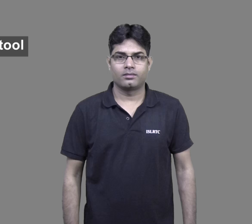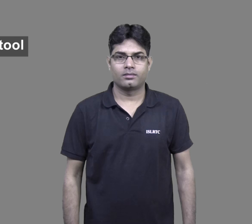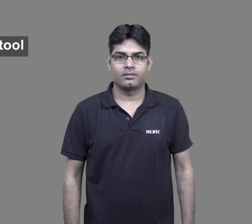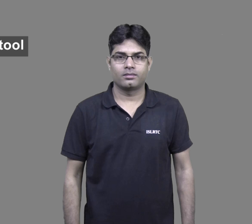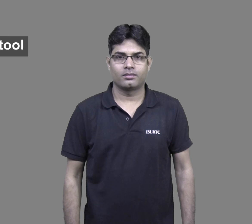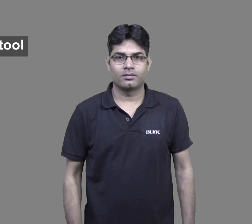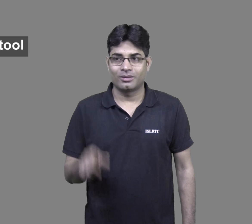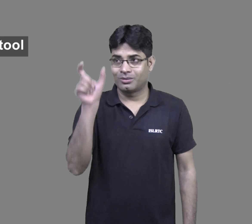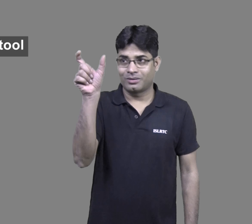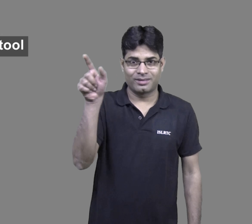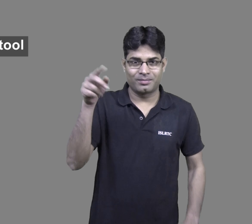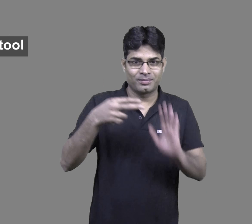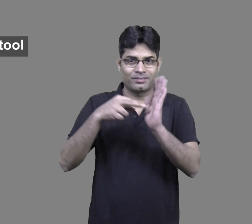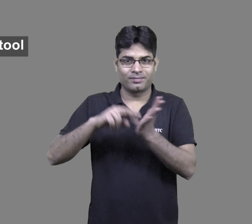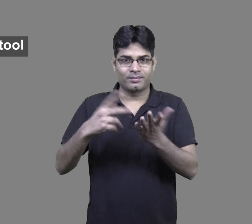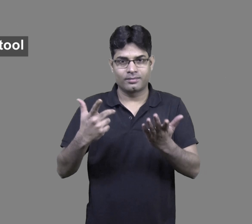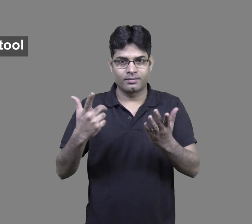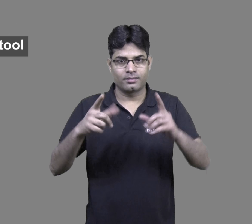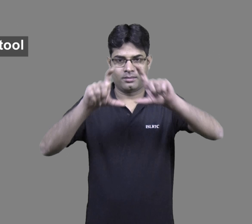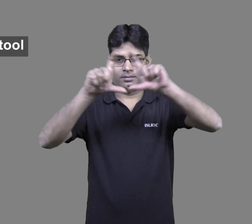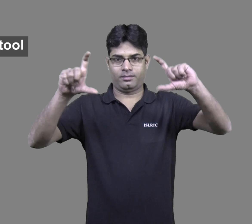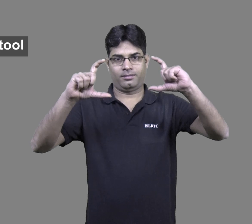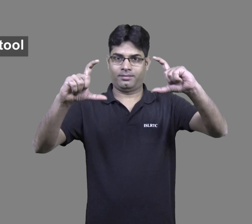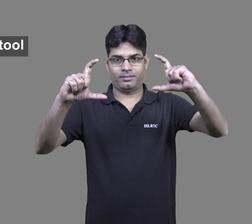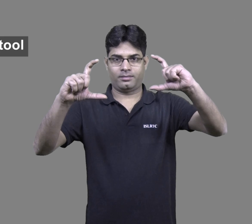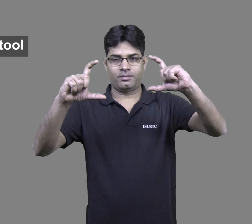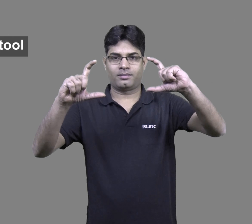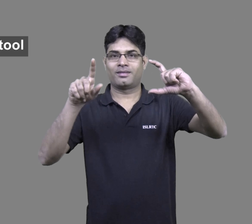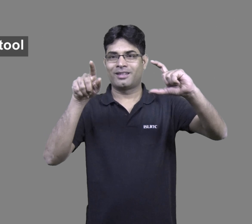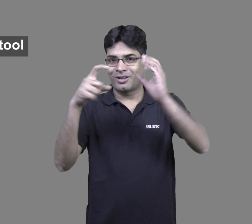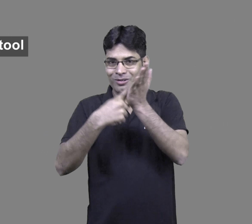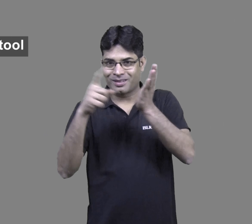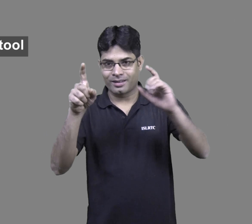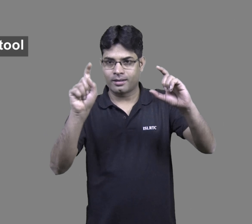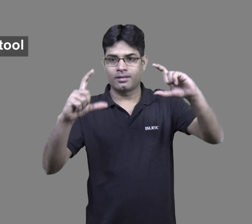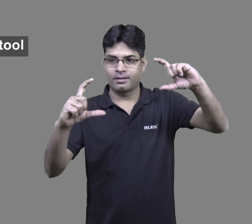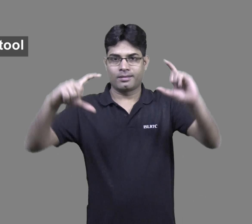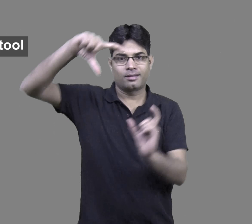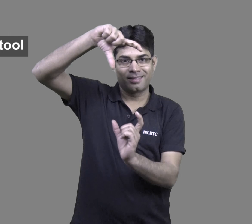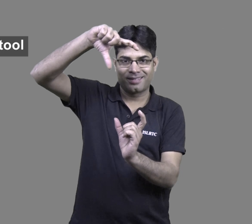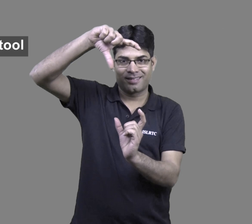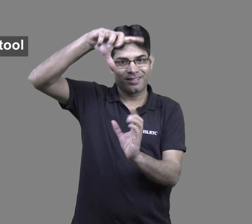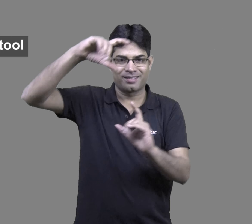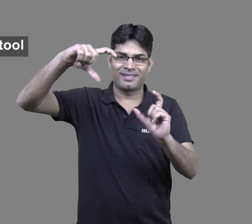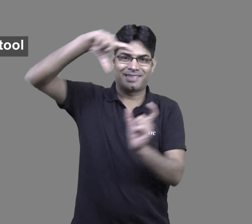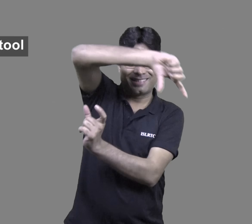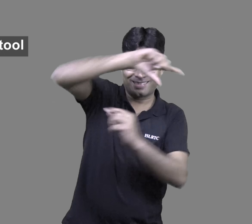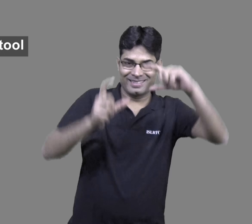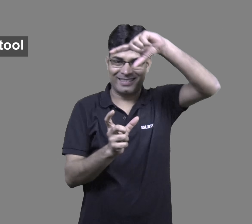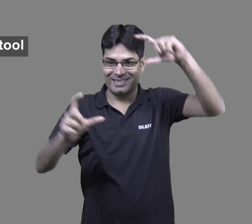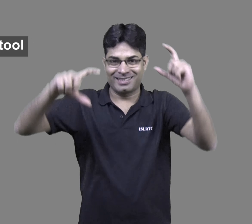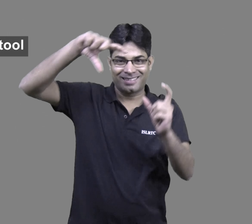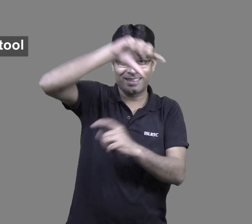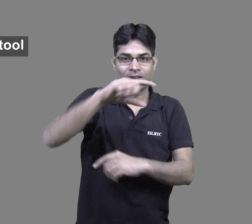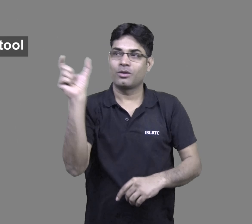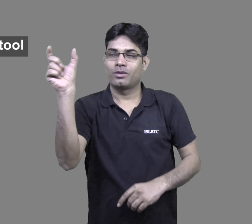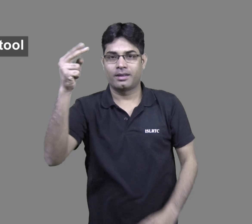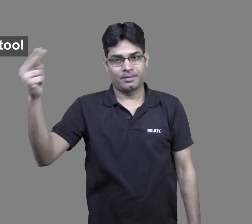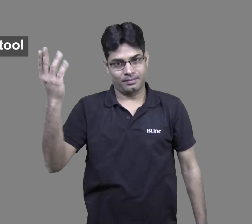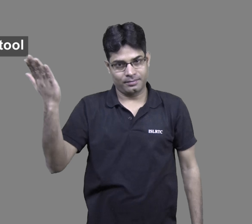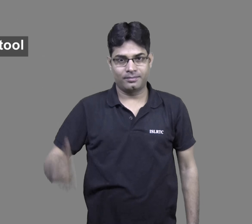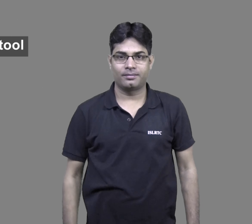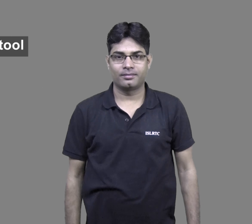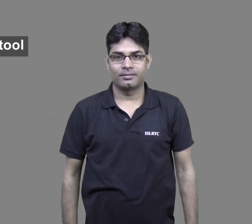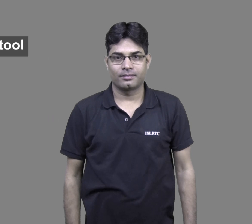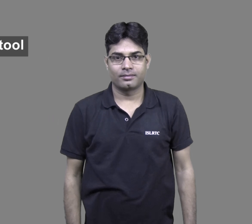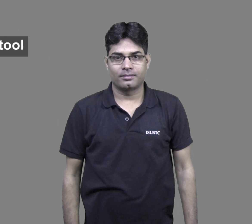Rotating Tool